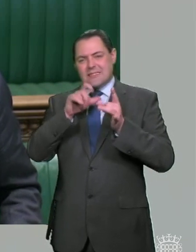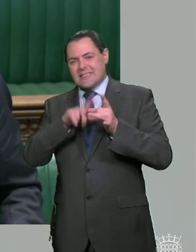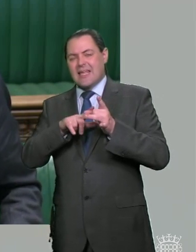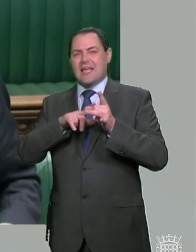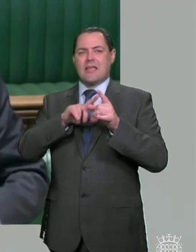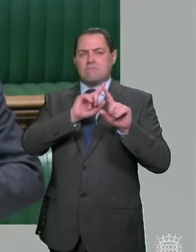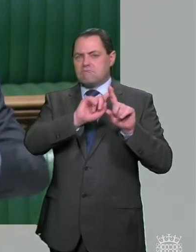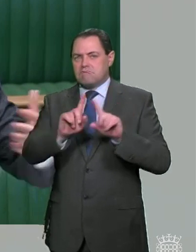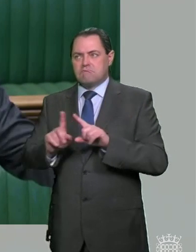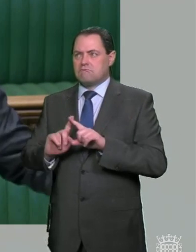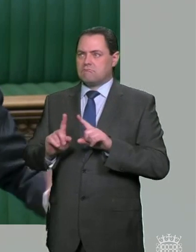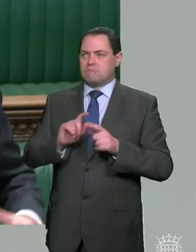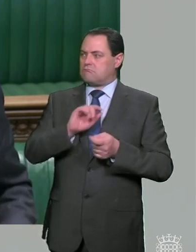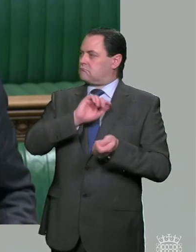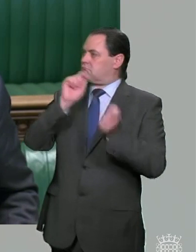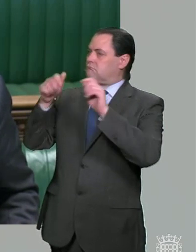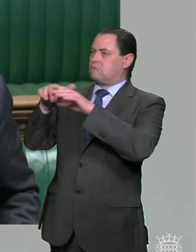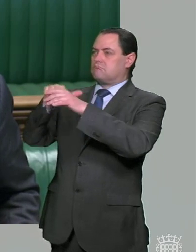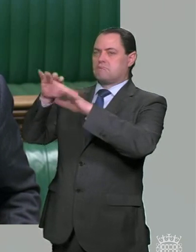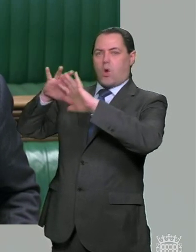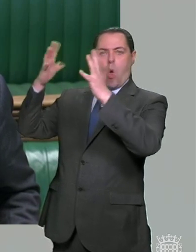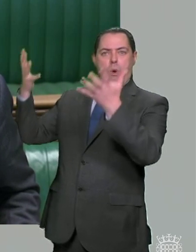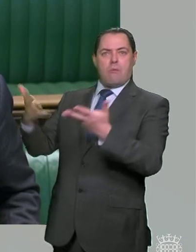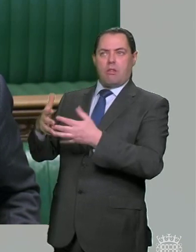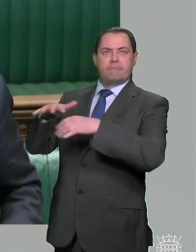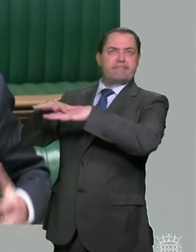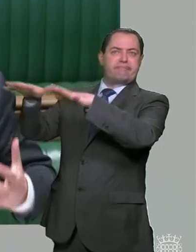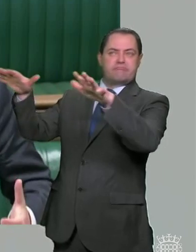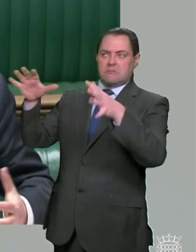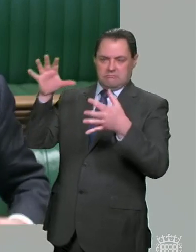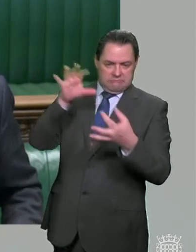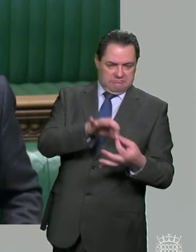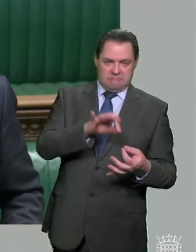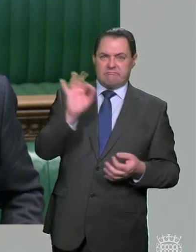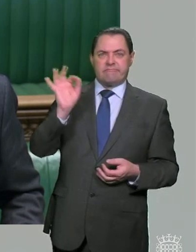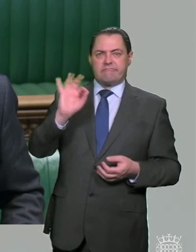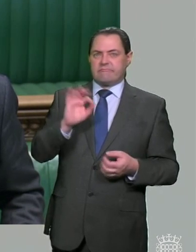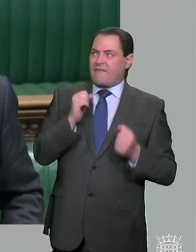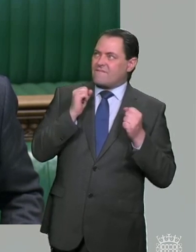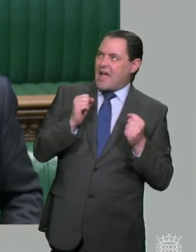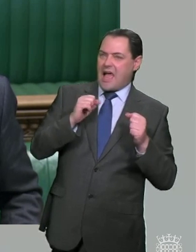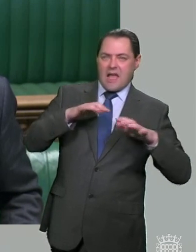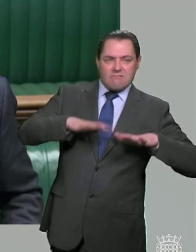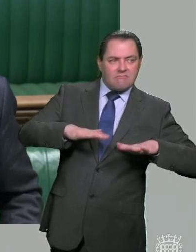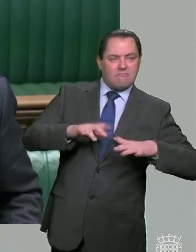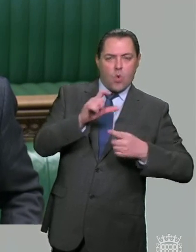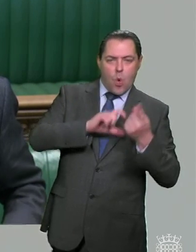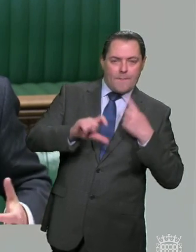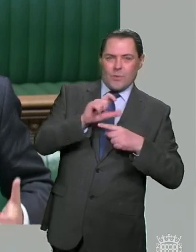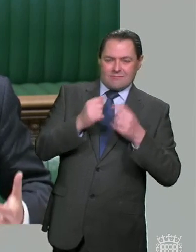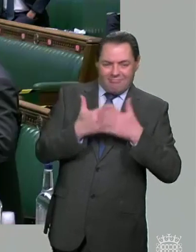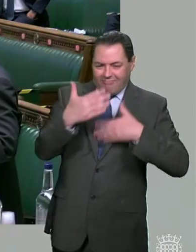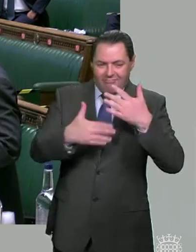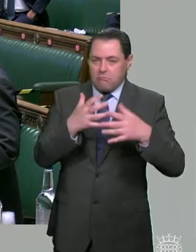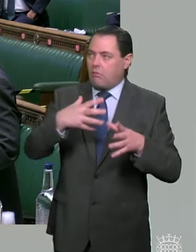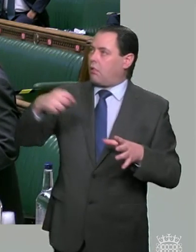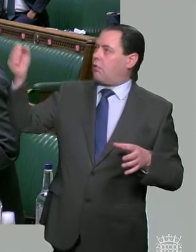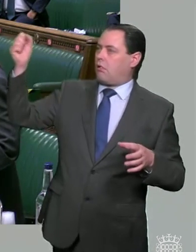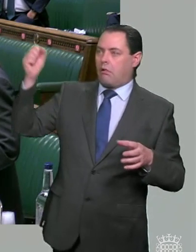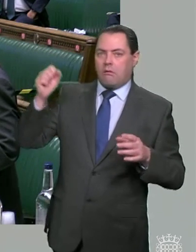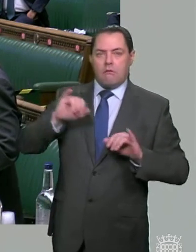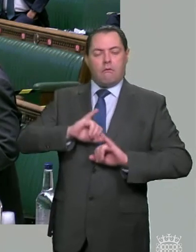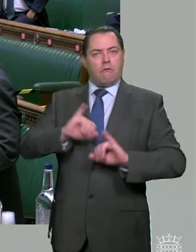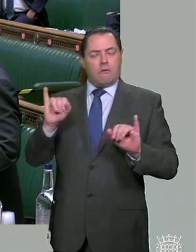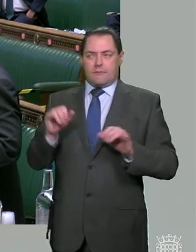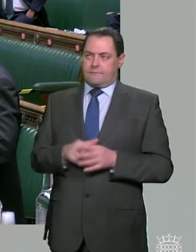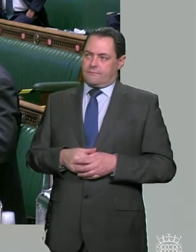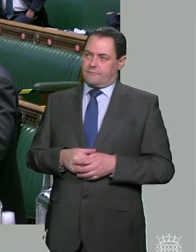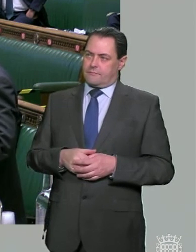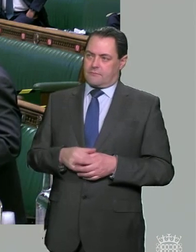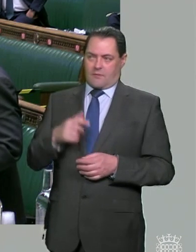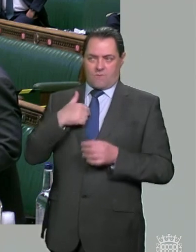and turned them just into global brands with no relation to the fans and the communities that gave them life and that give them the most love and support.